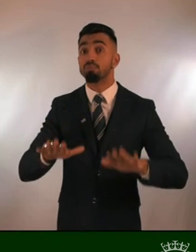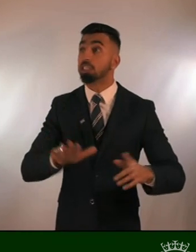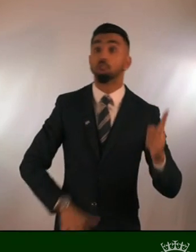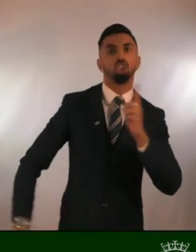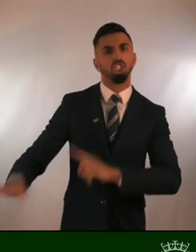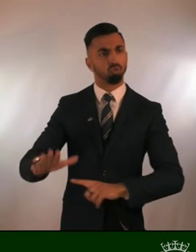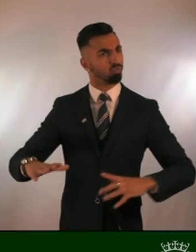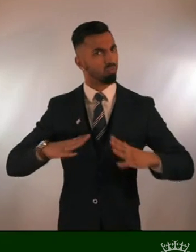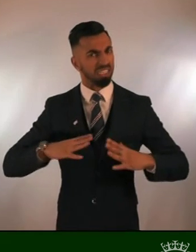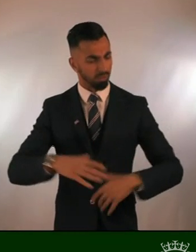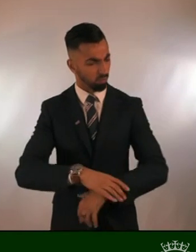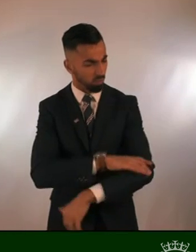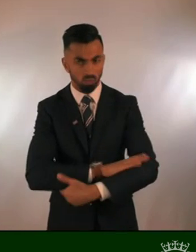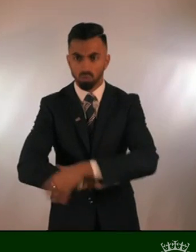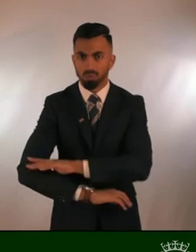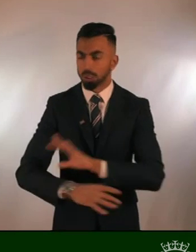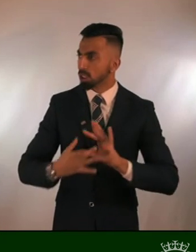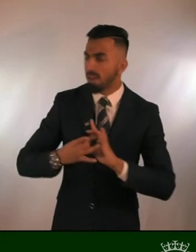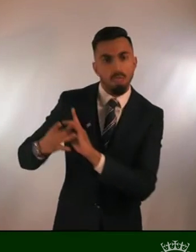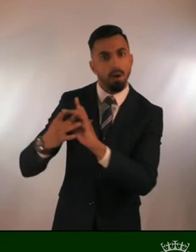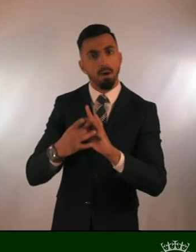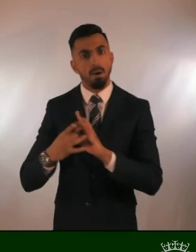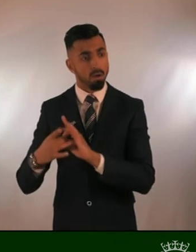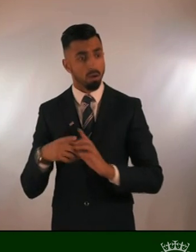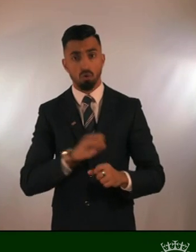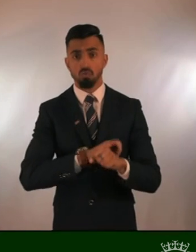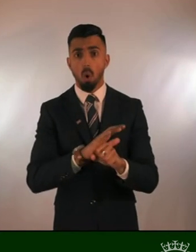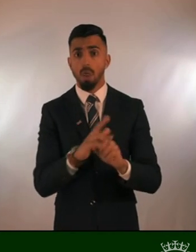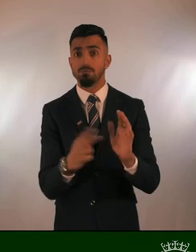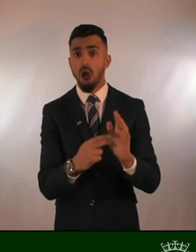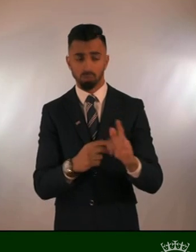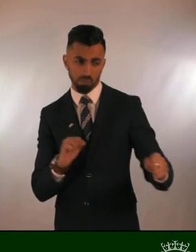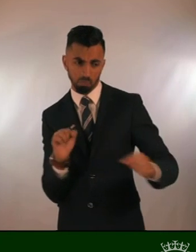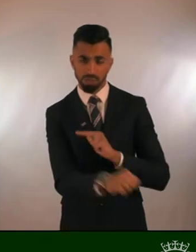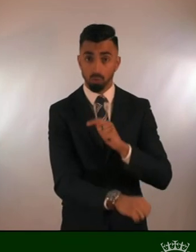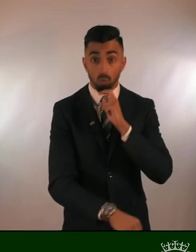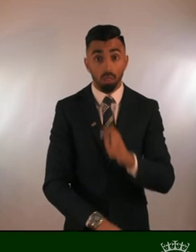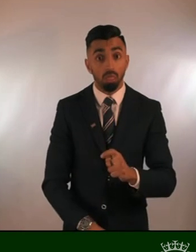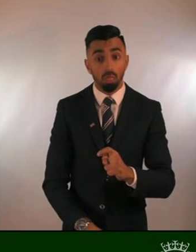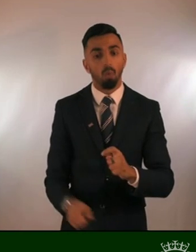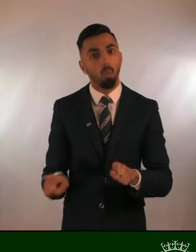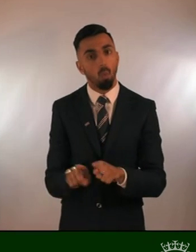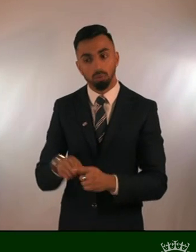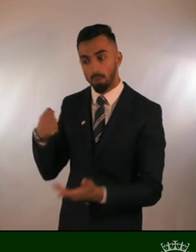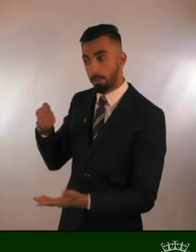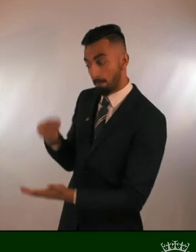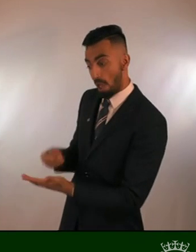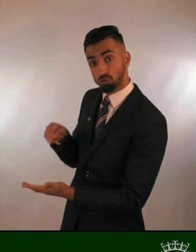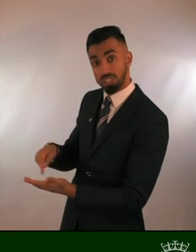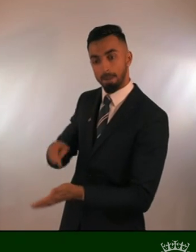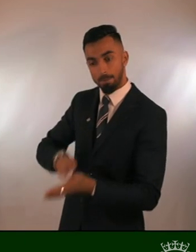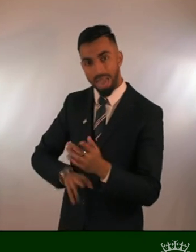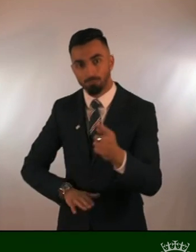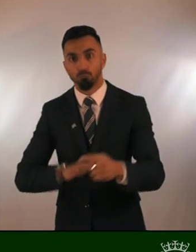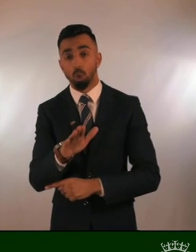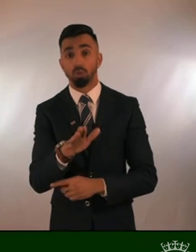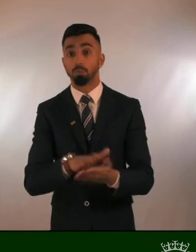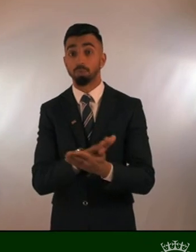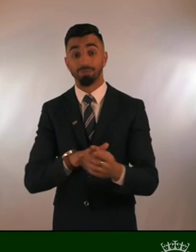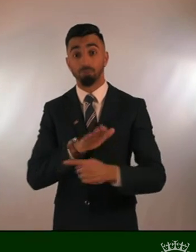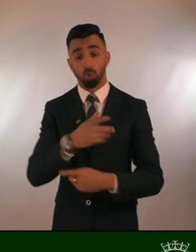We will get through this together. This Budget delivers security today, but it also lays the foundations for prosperity tomorrow.